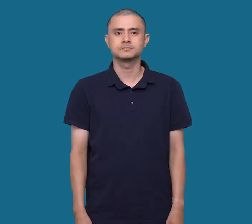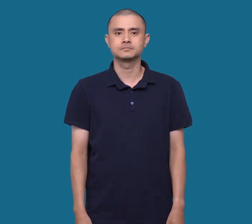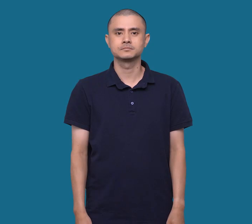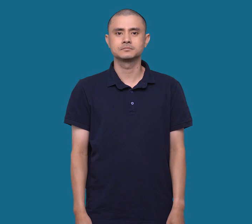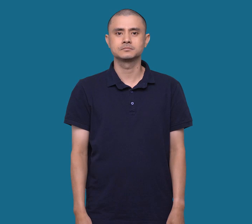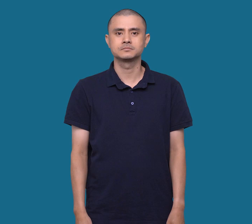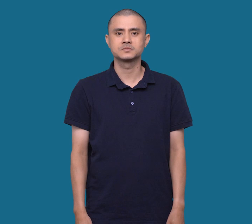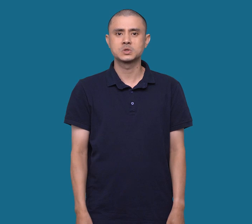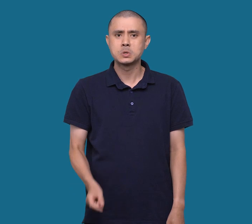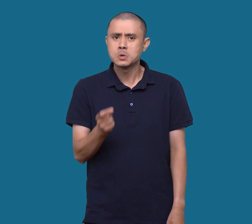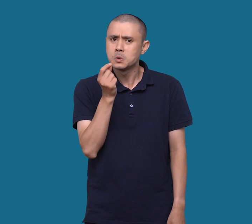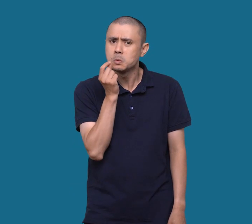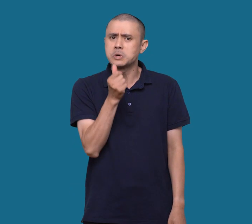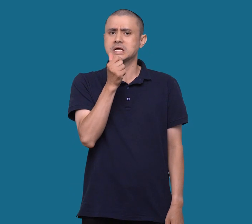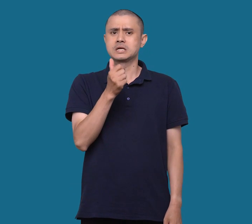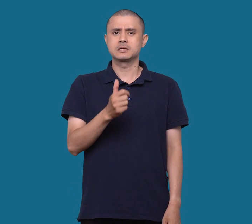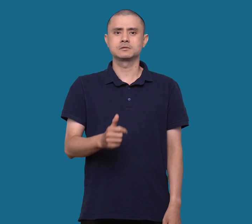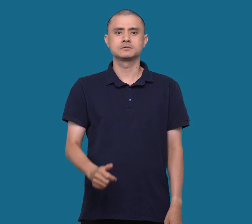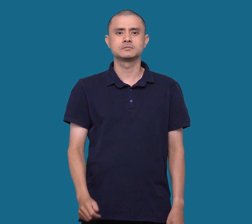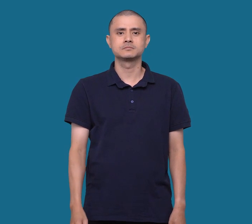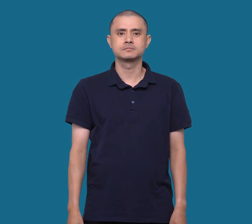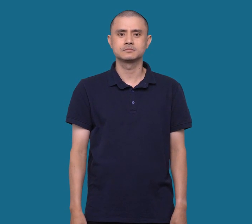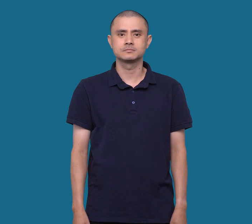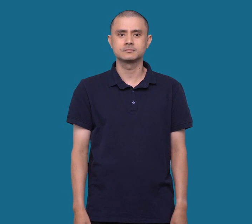suýt